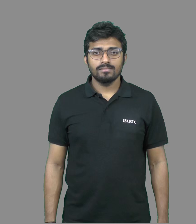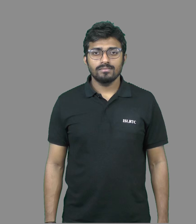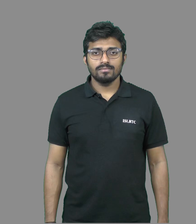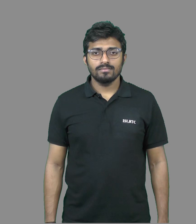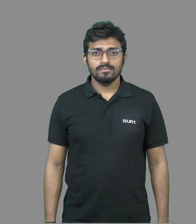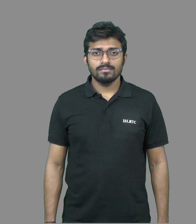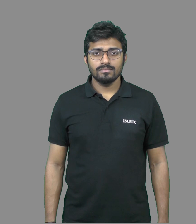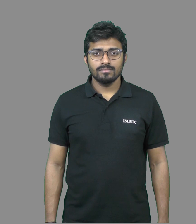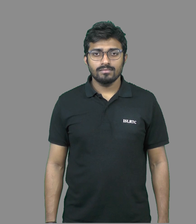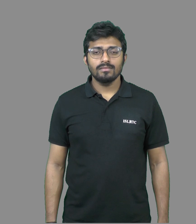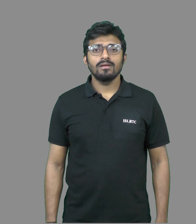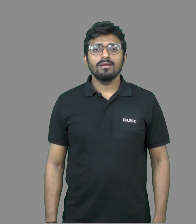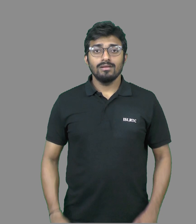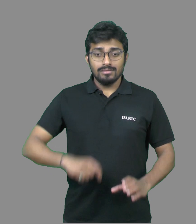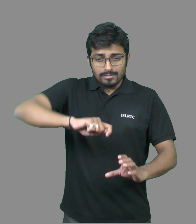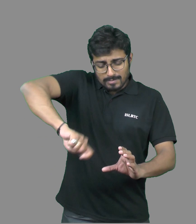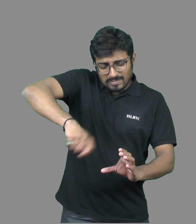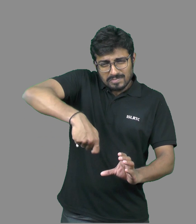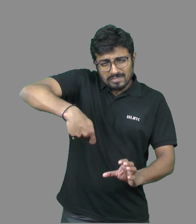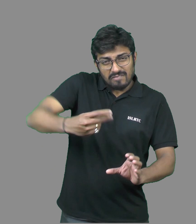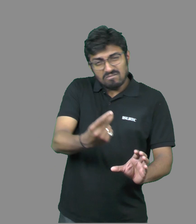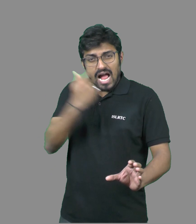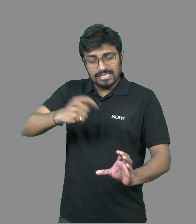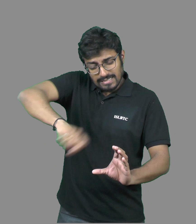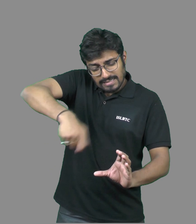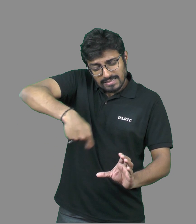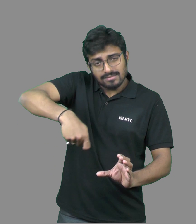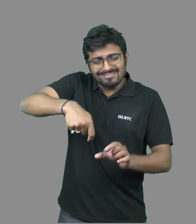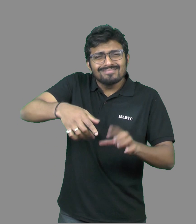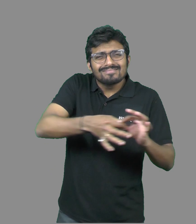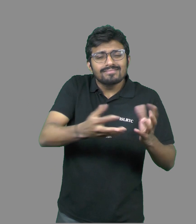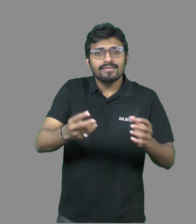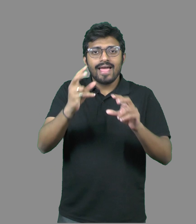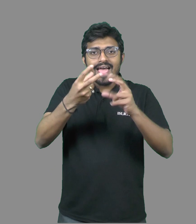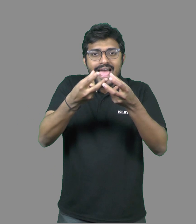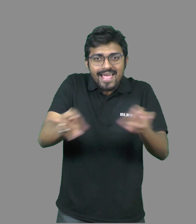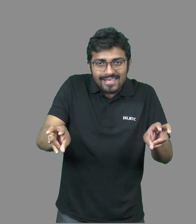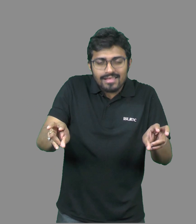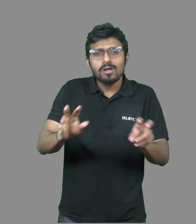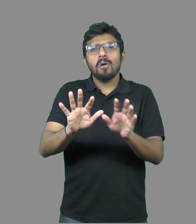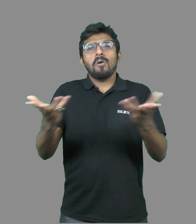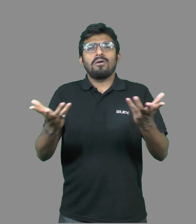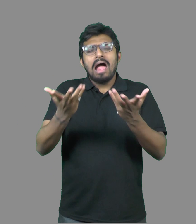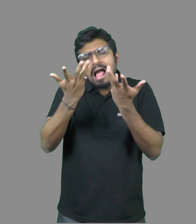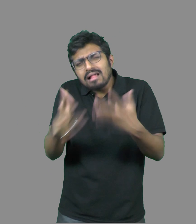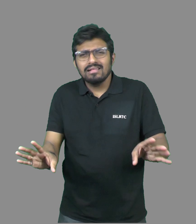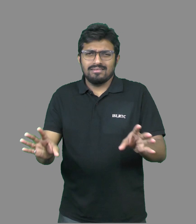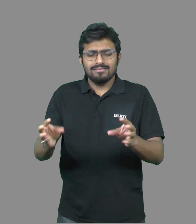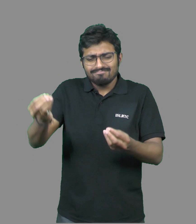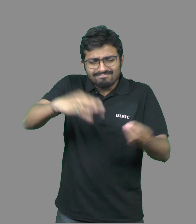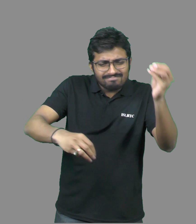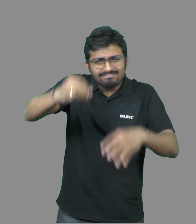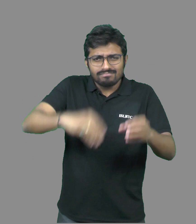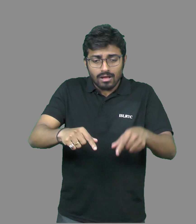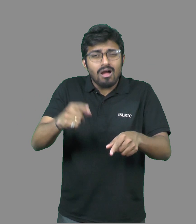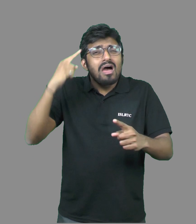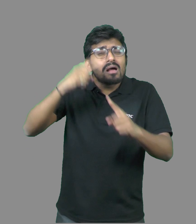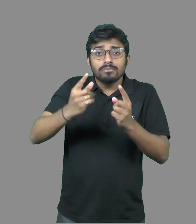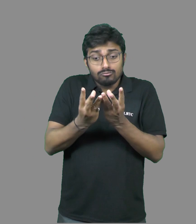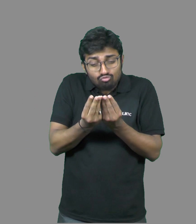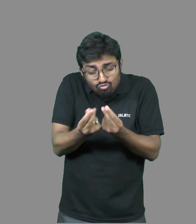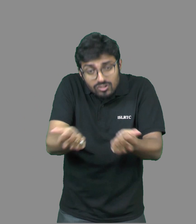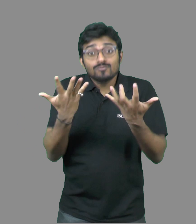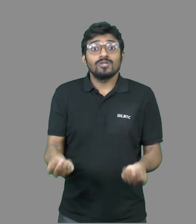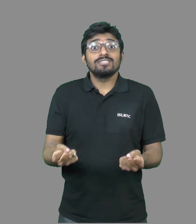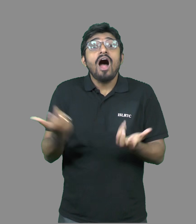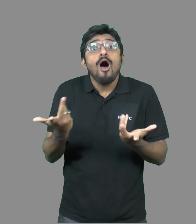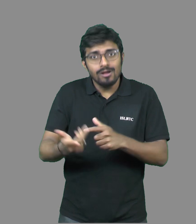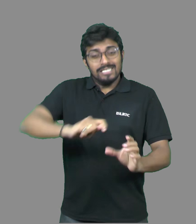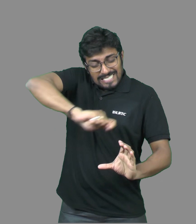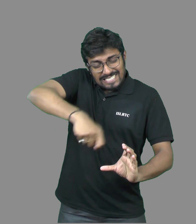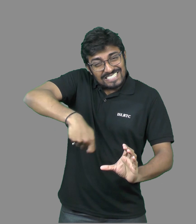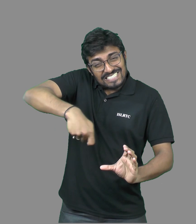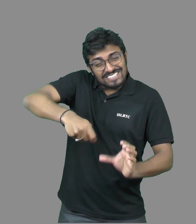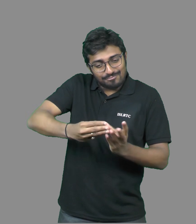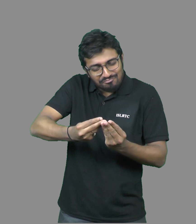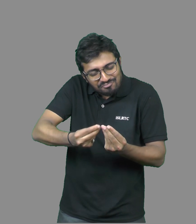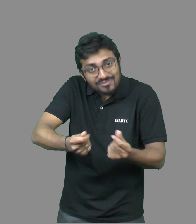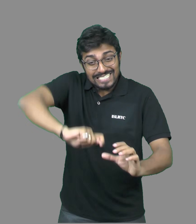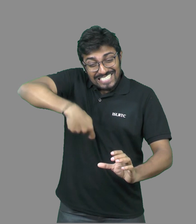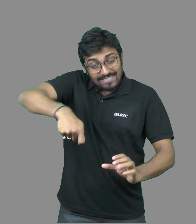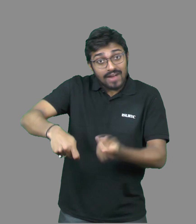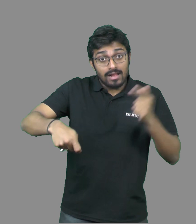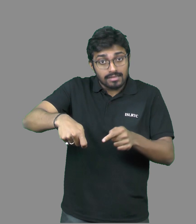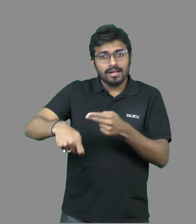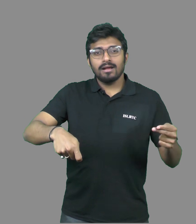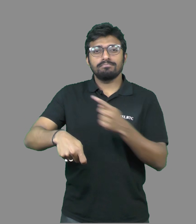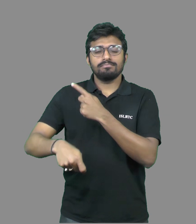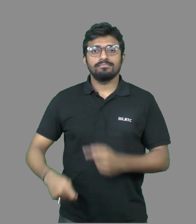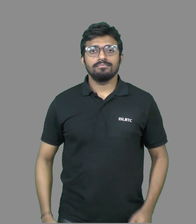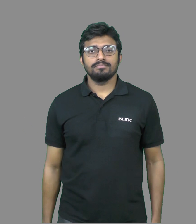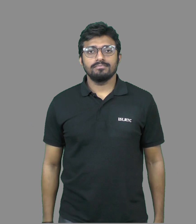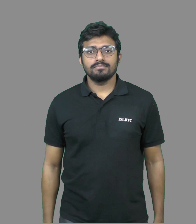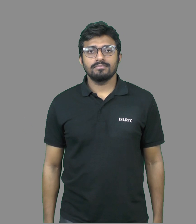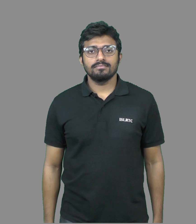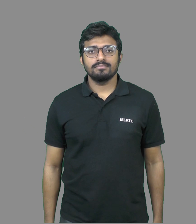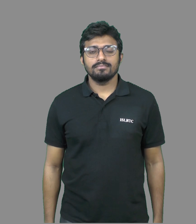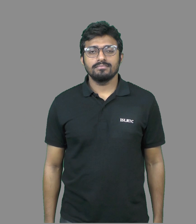Beat